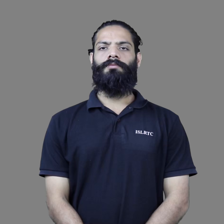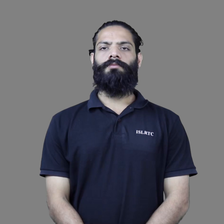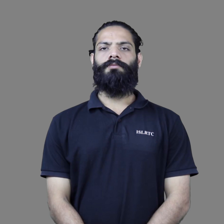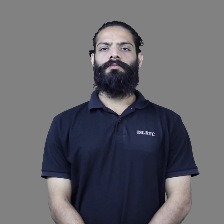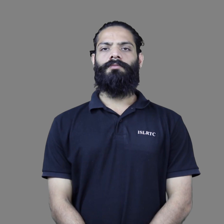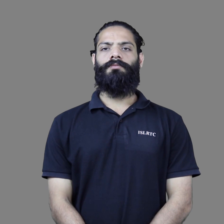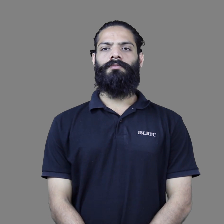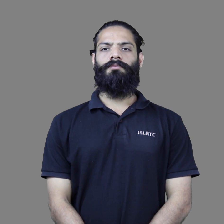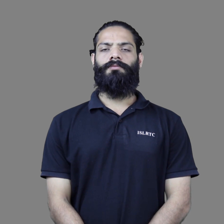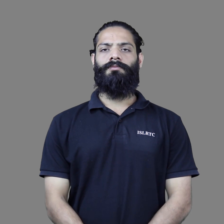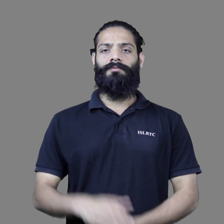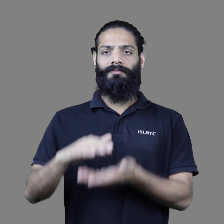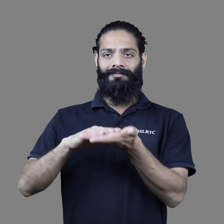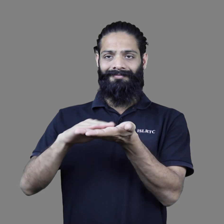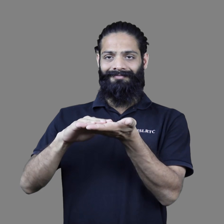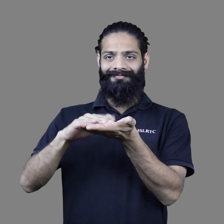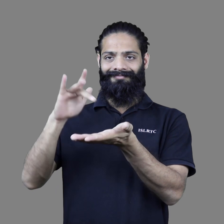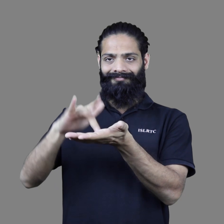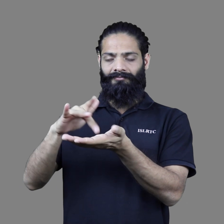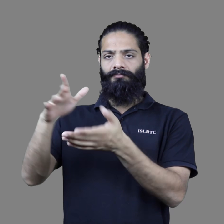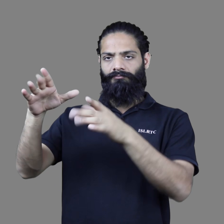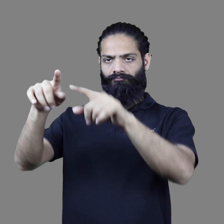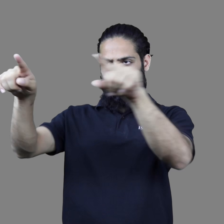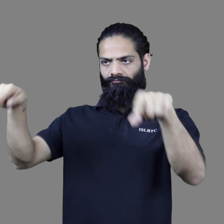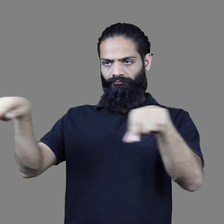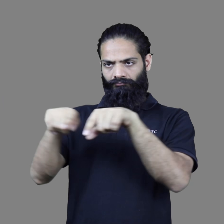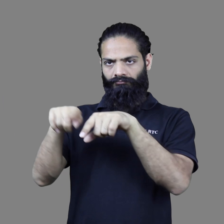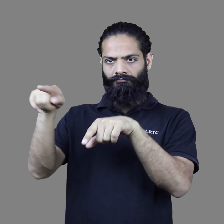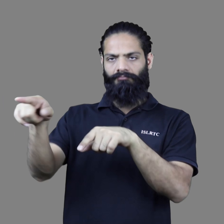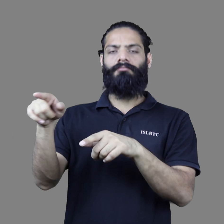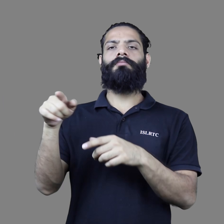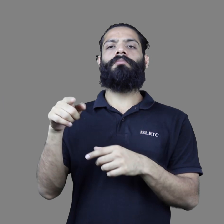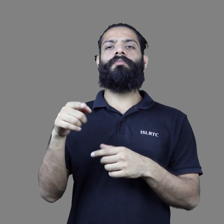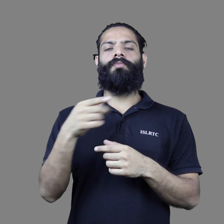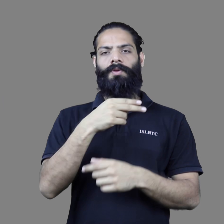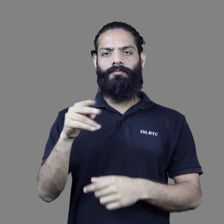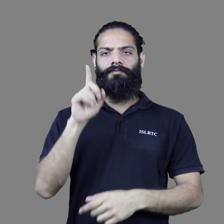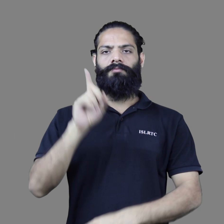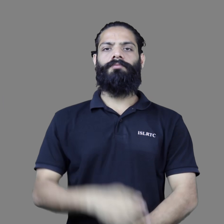Landmass